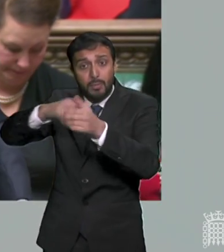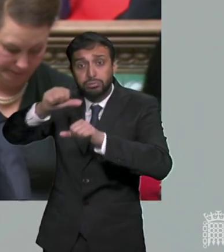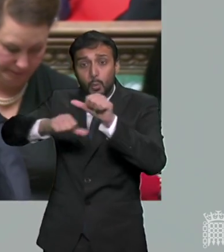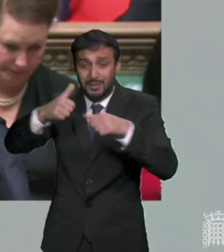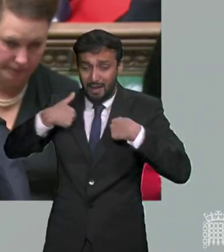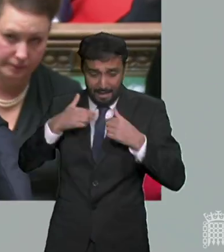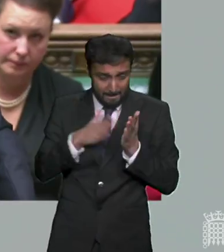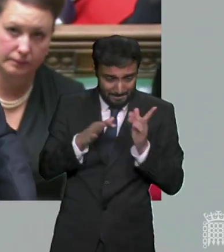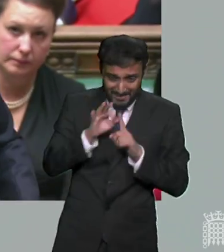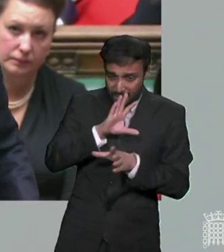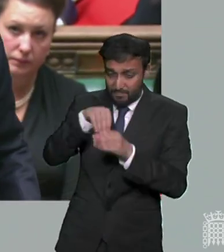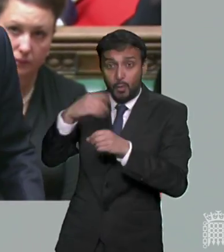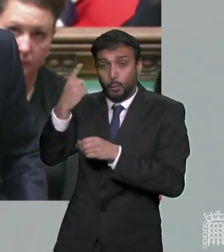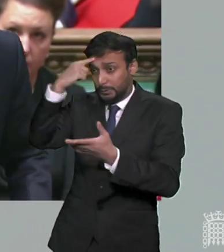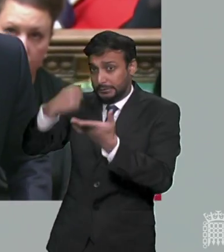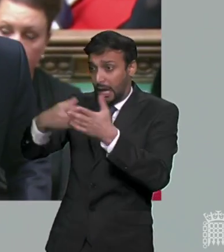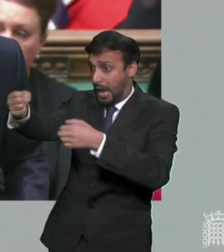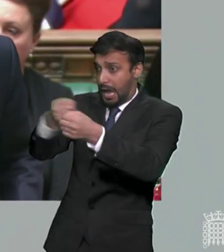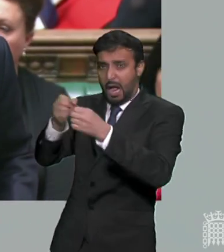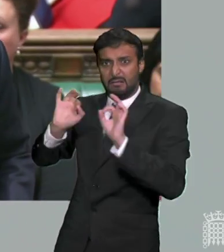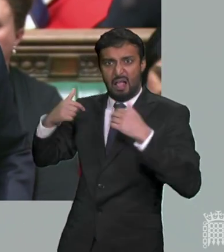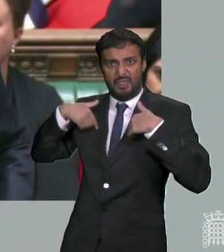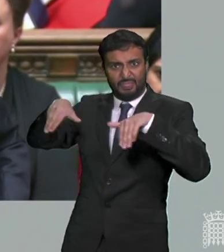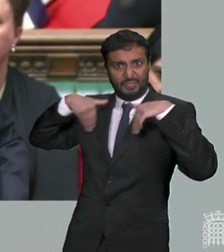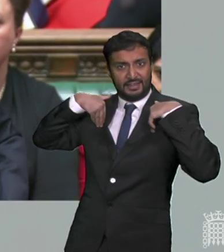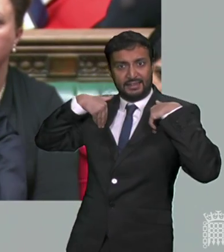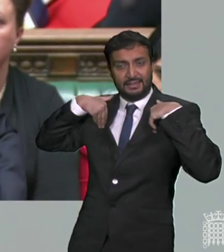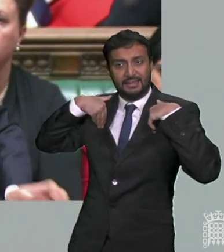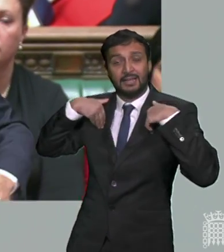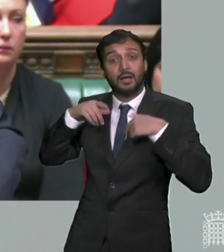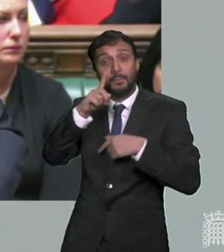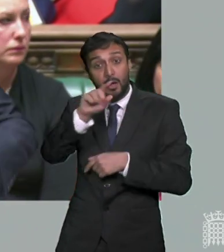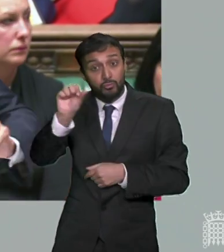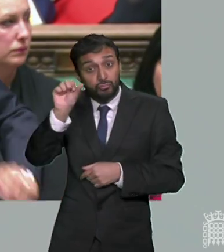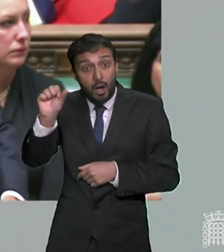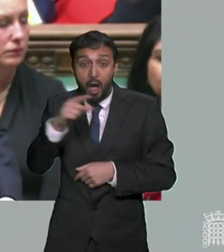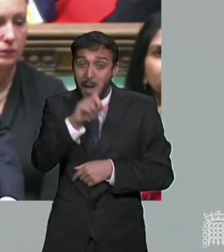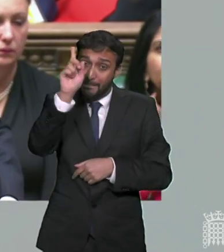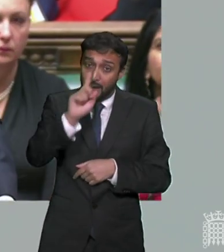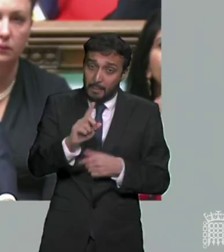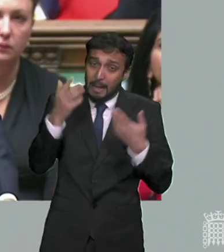It was right, however, that people gave their ideas about where to get PPE from.